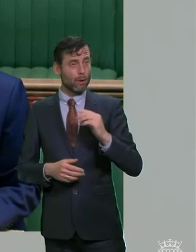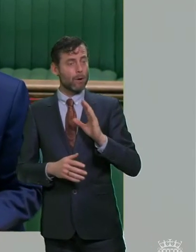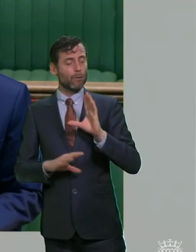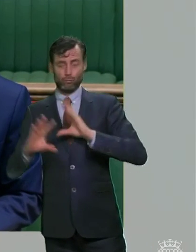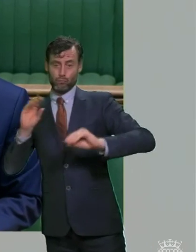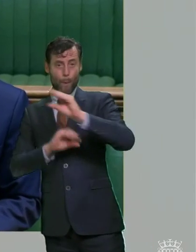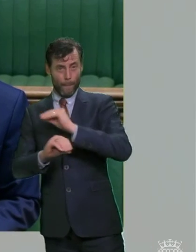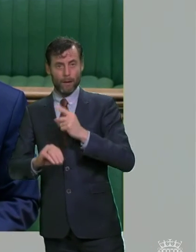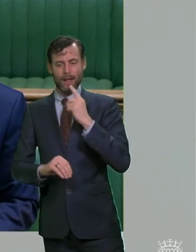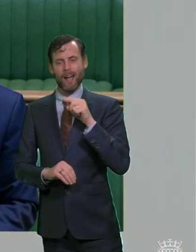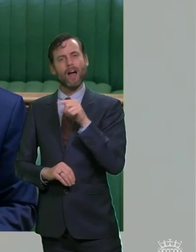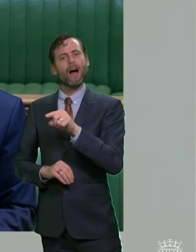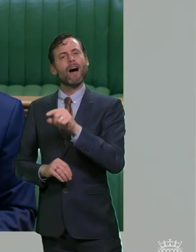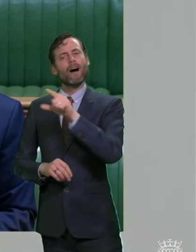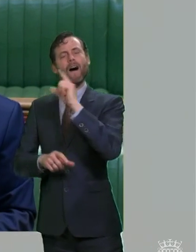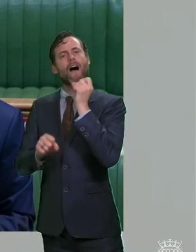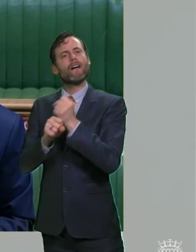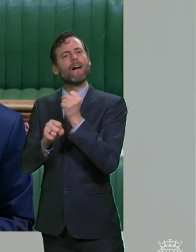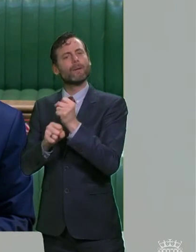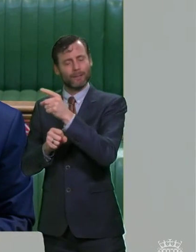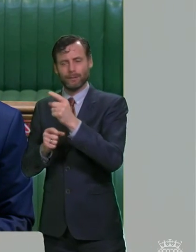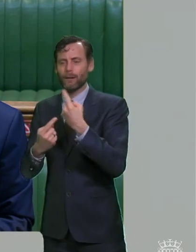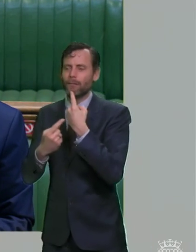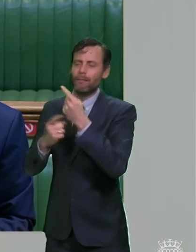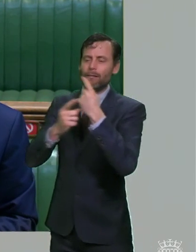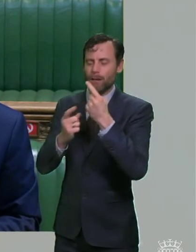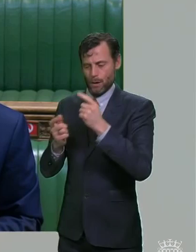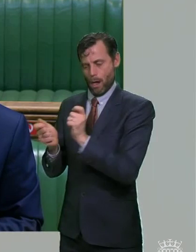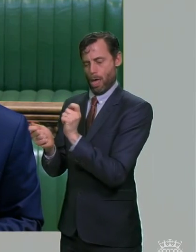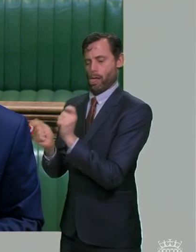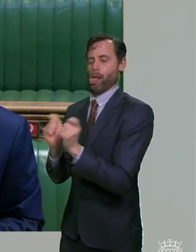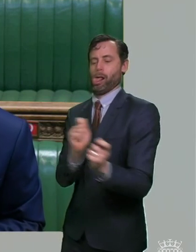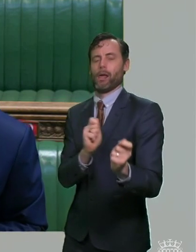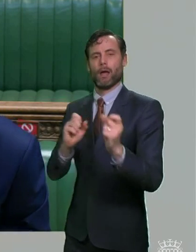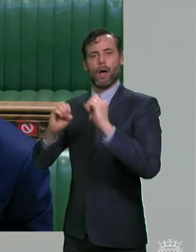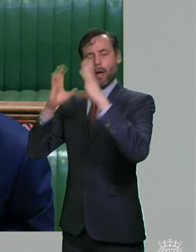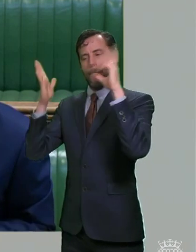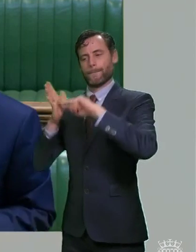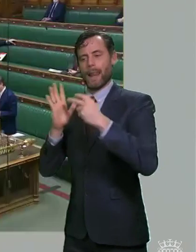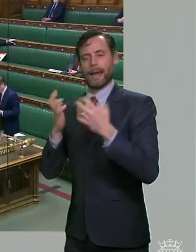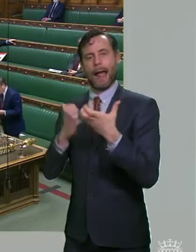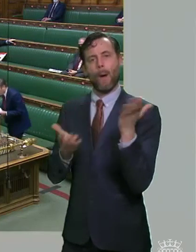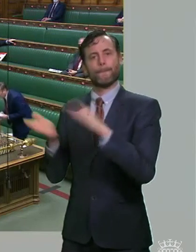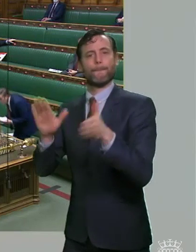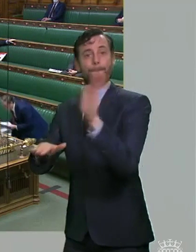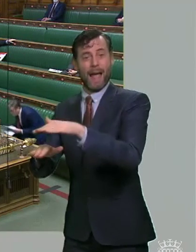Does the Prime Minister agree that these kinds of comments are irresponsible and undermine our national recovery?